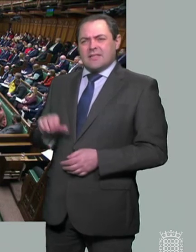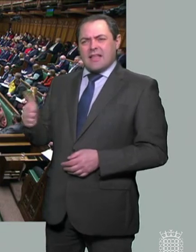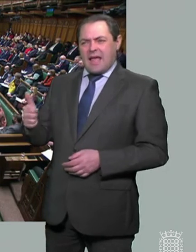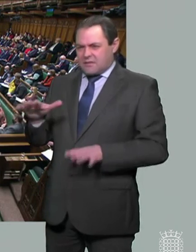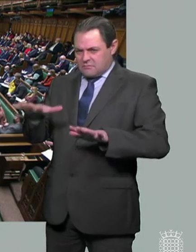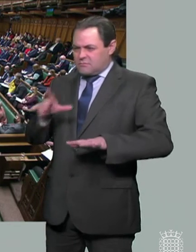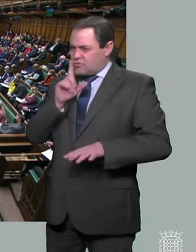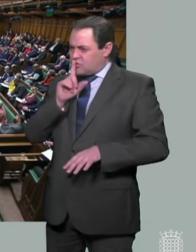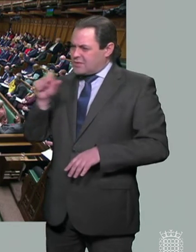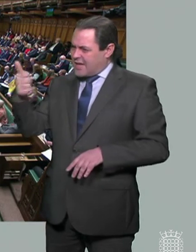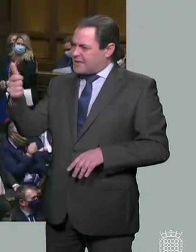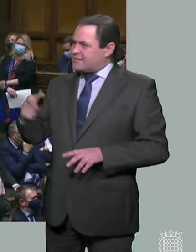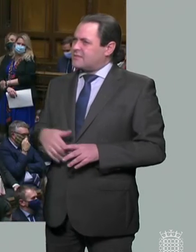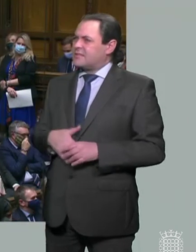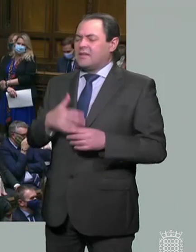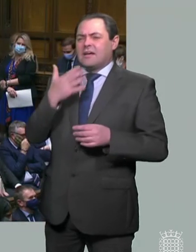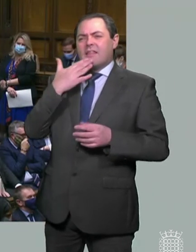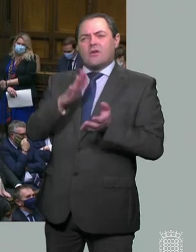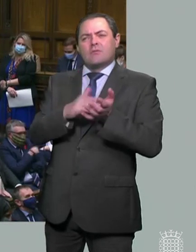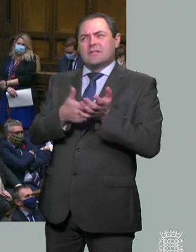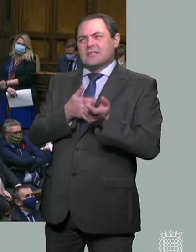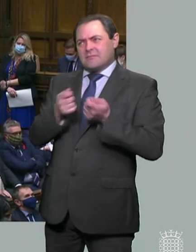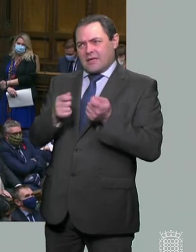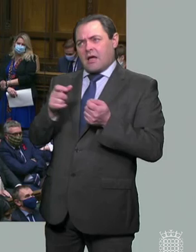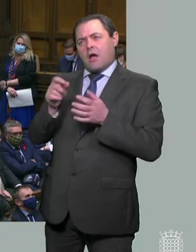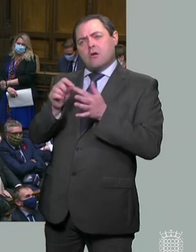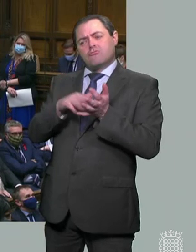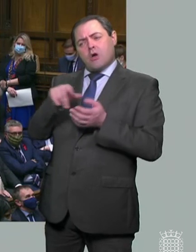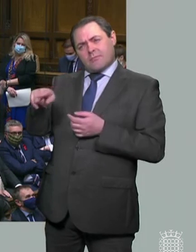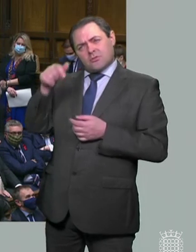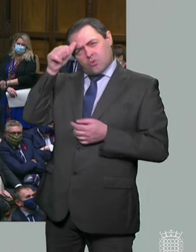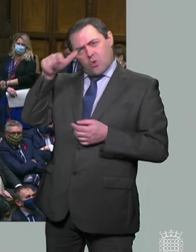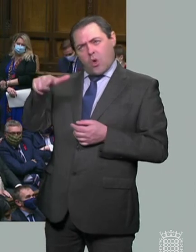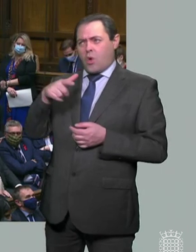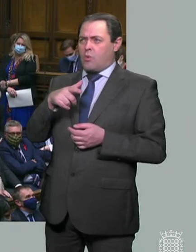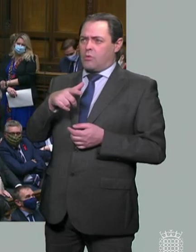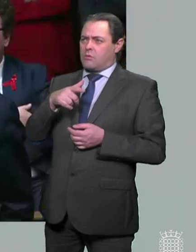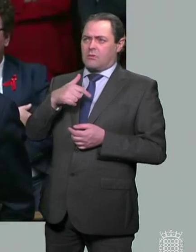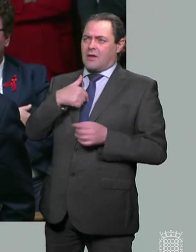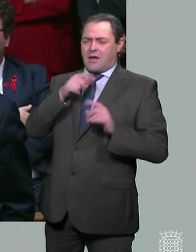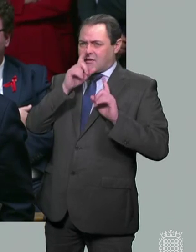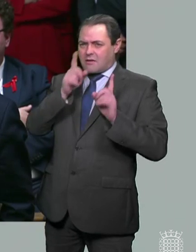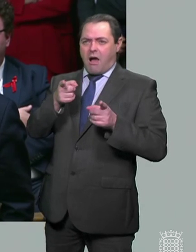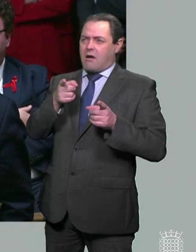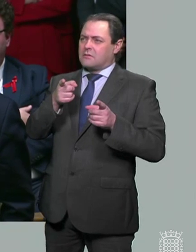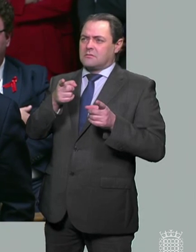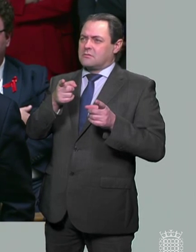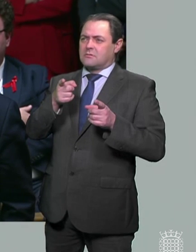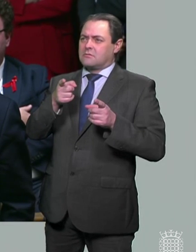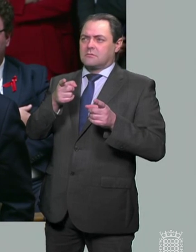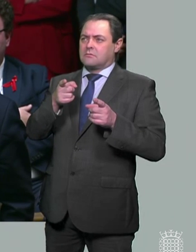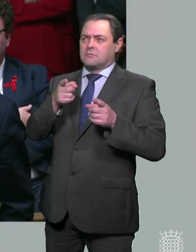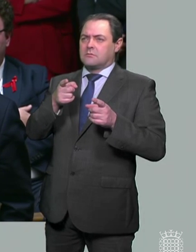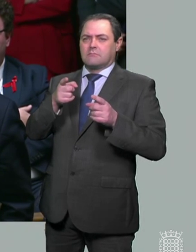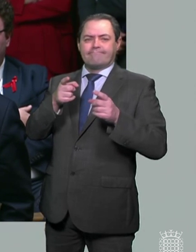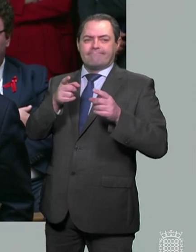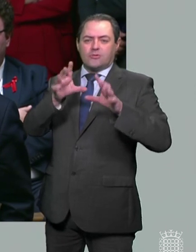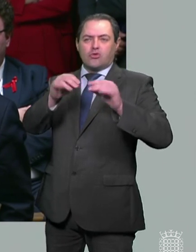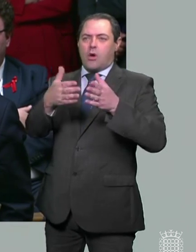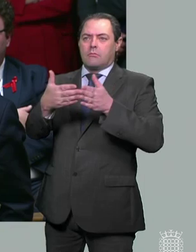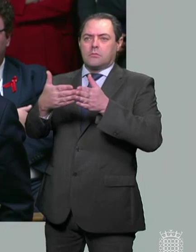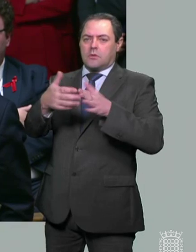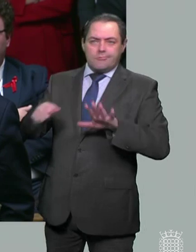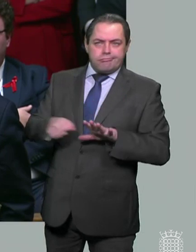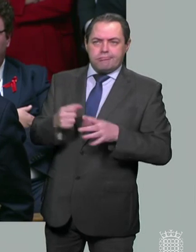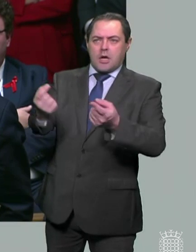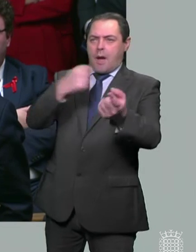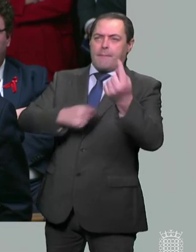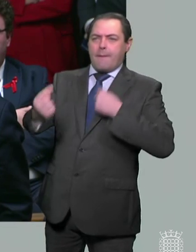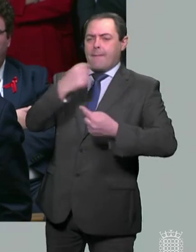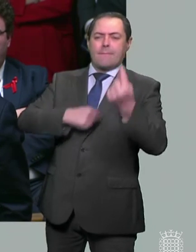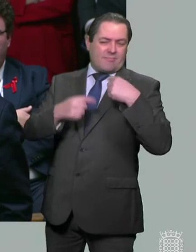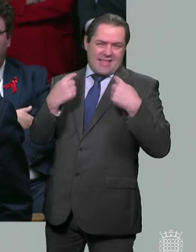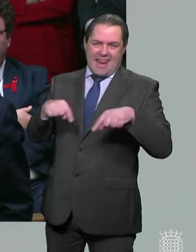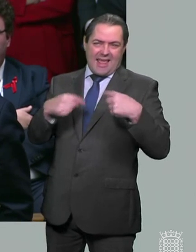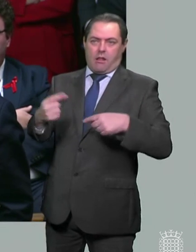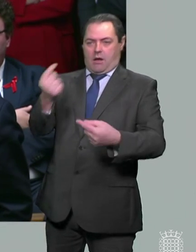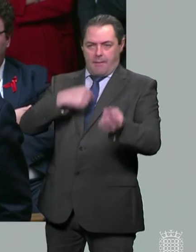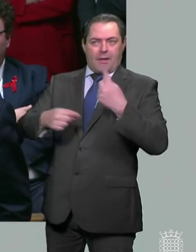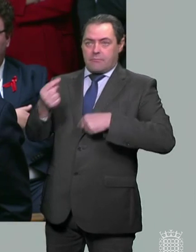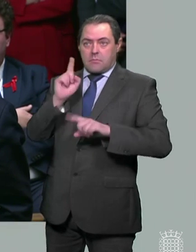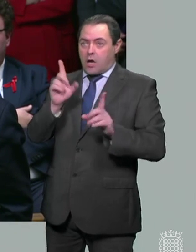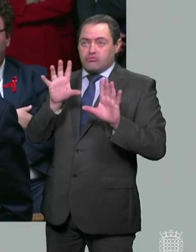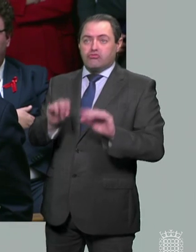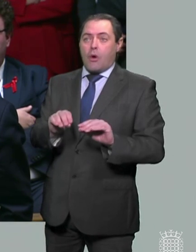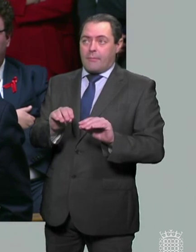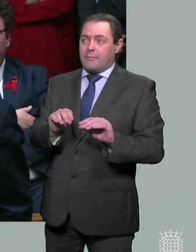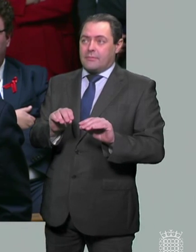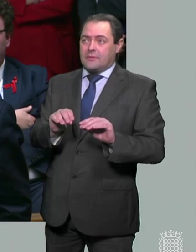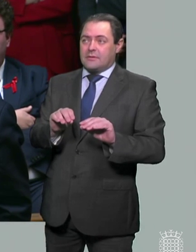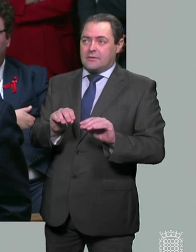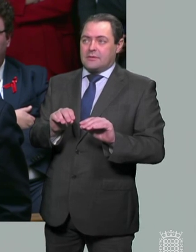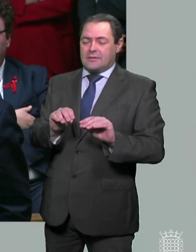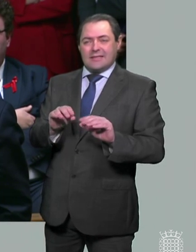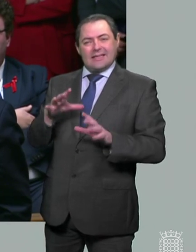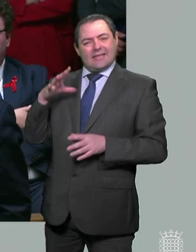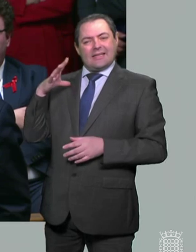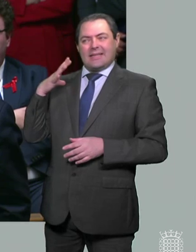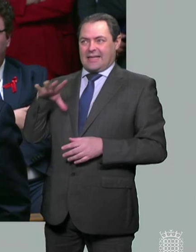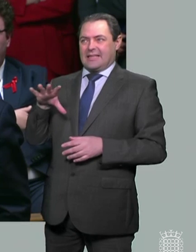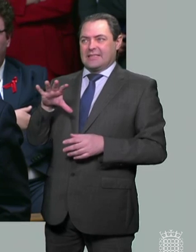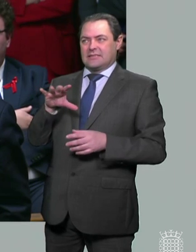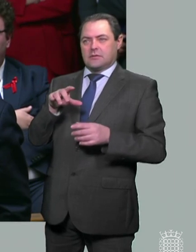Thank you, Mr Speaker. The Prime Minister will know that we will not be able to stop the endless waves of illegal migrants crossing the English channel until we break free from the constraints